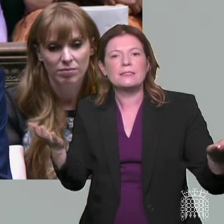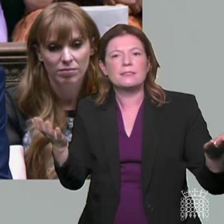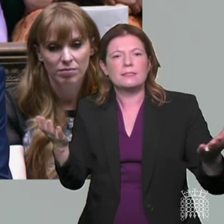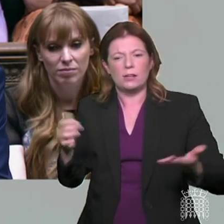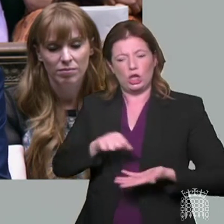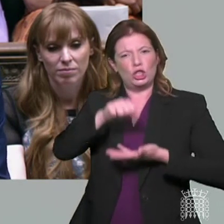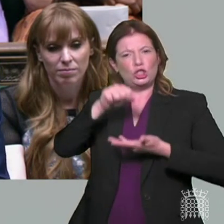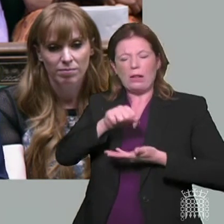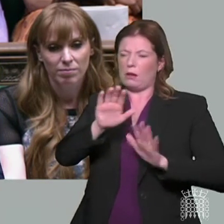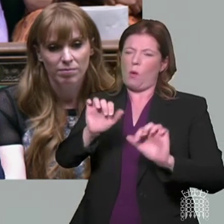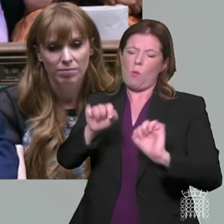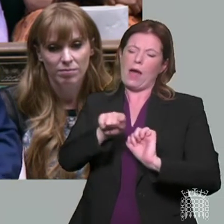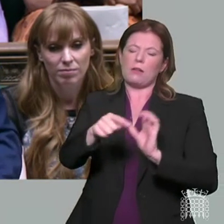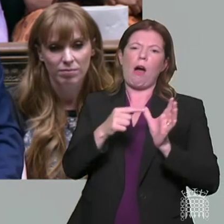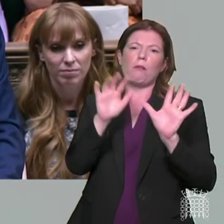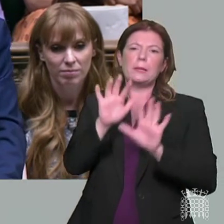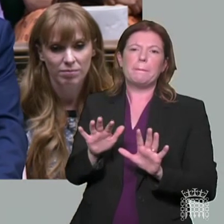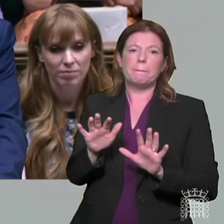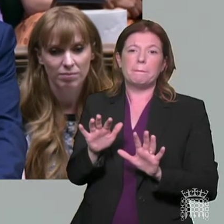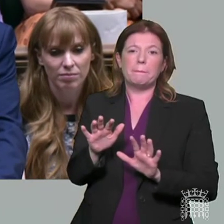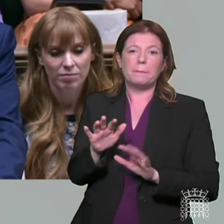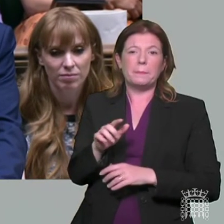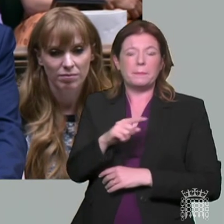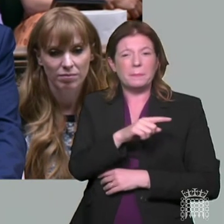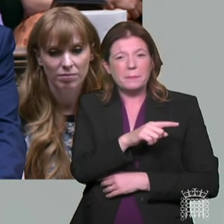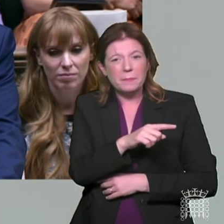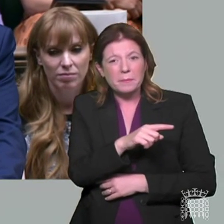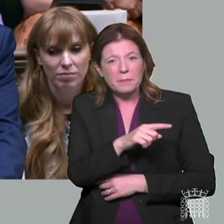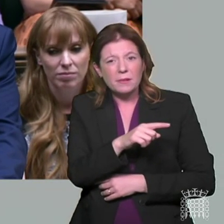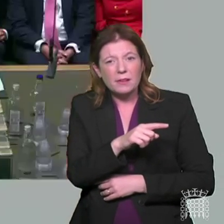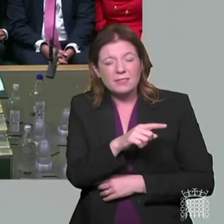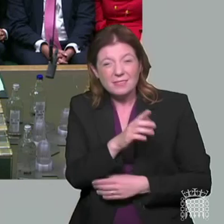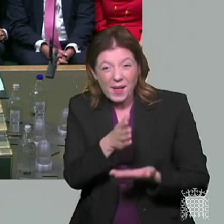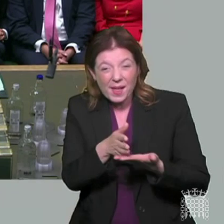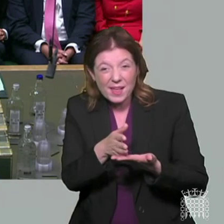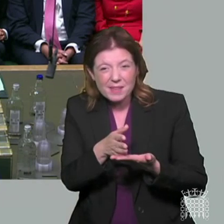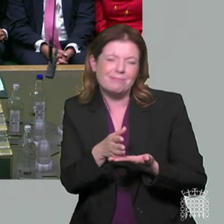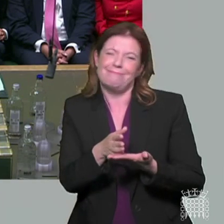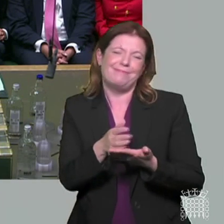The Chancellor said, “Wait until the autumn.” At least he is honest that the plan is to do nothing.